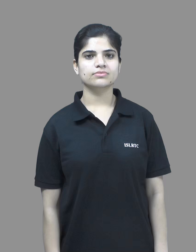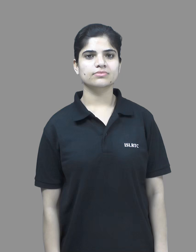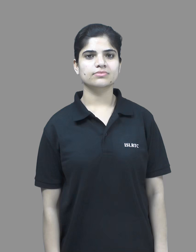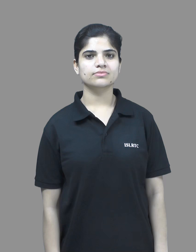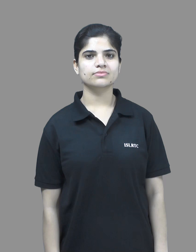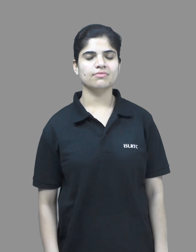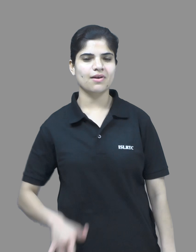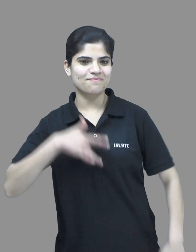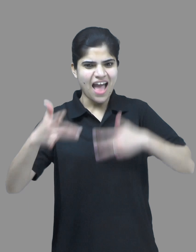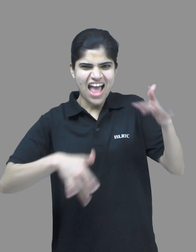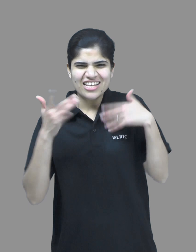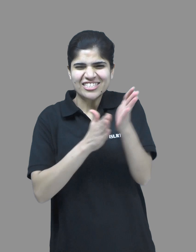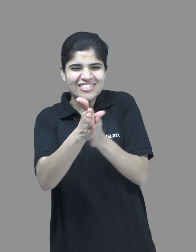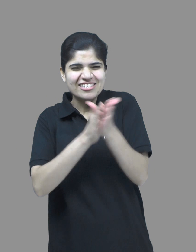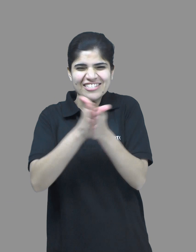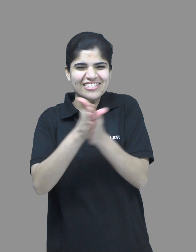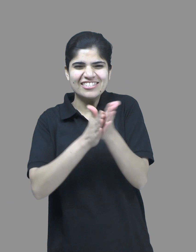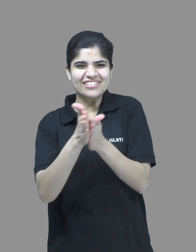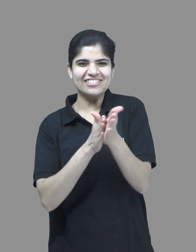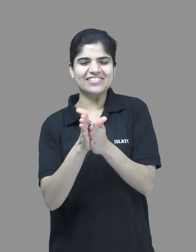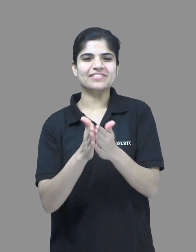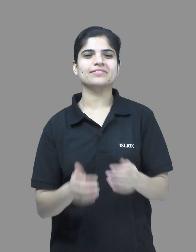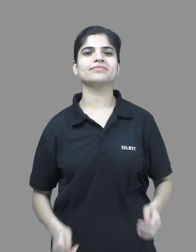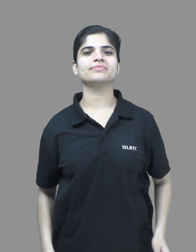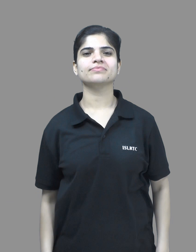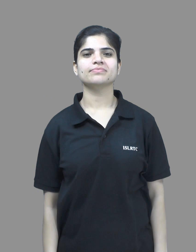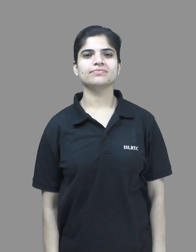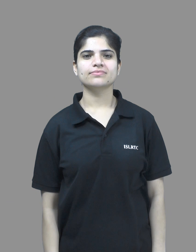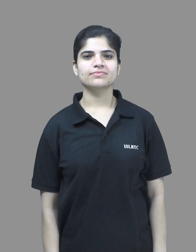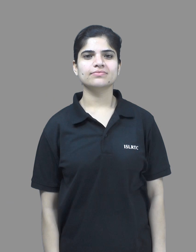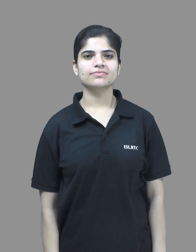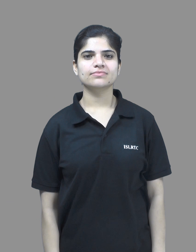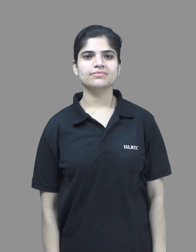Passion